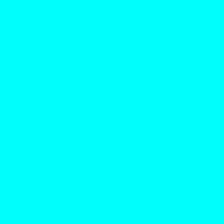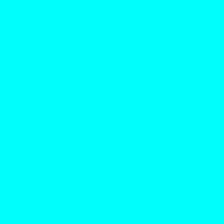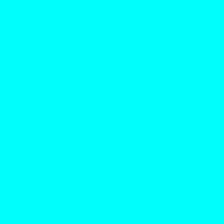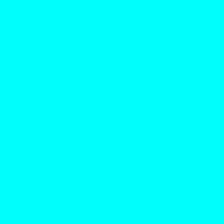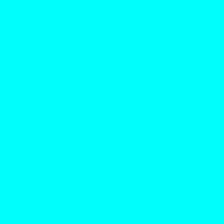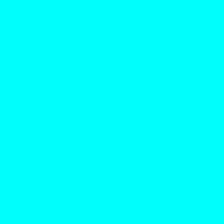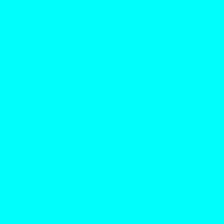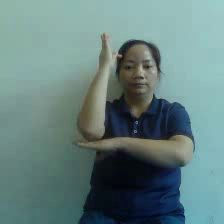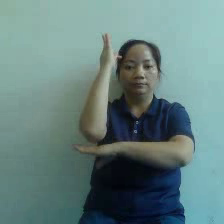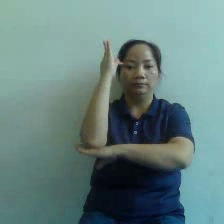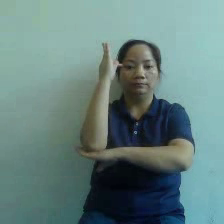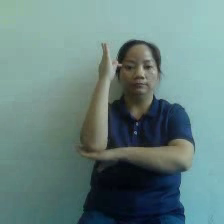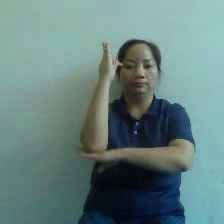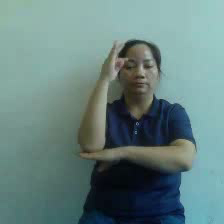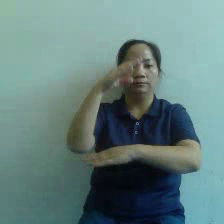Trưa